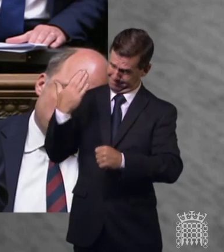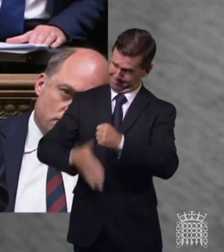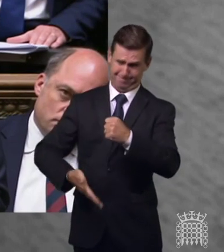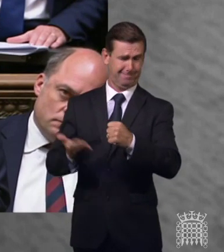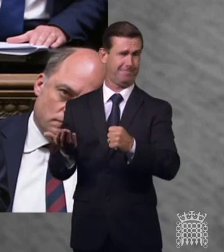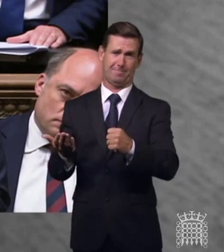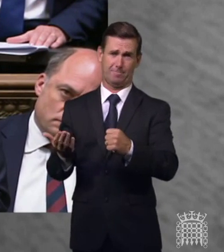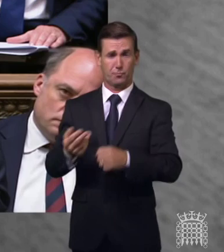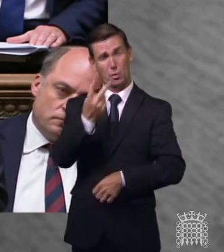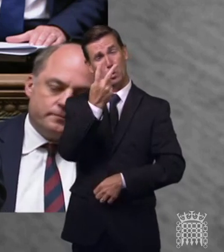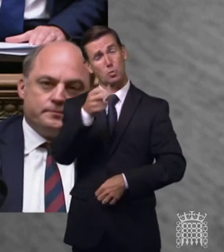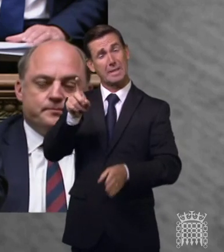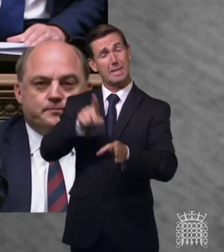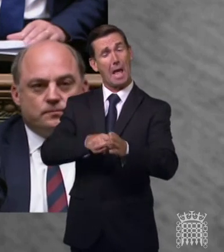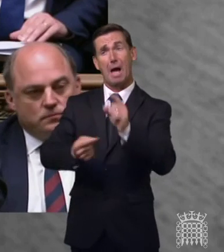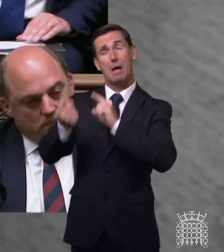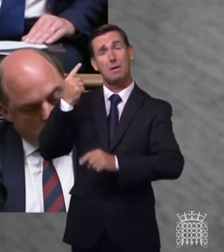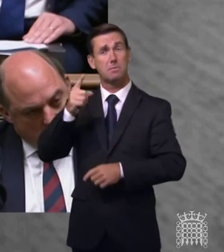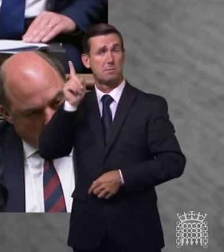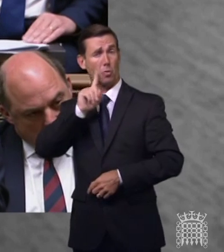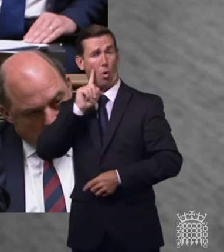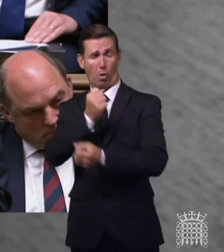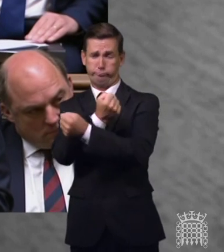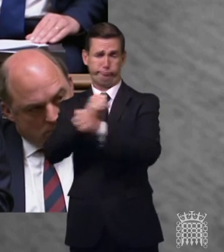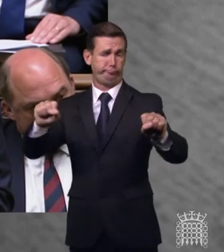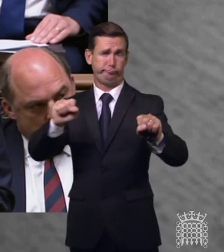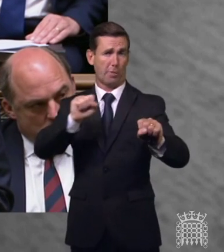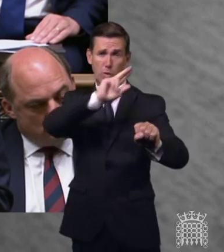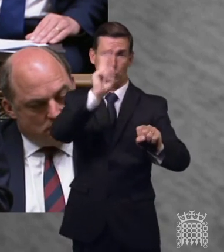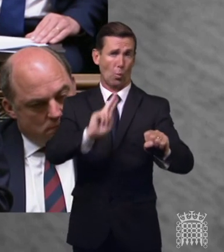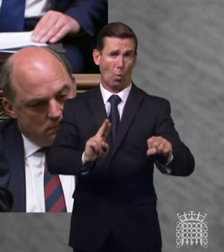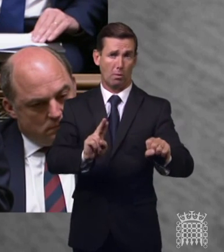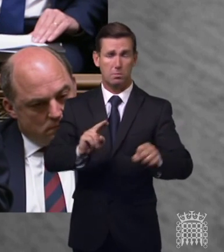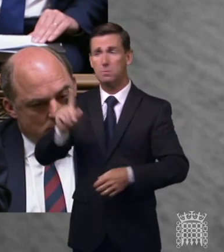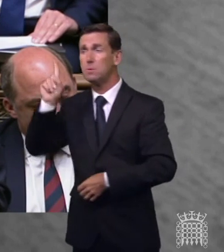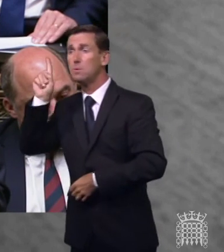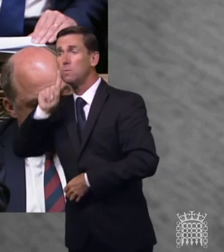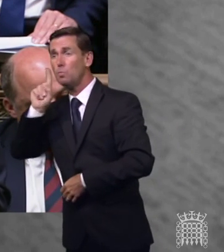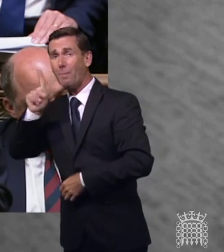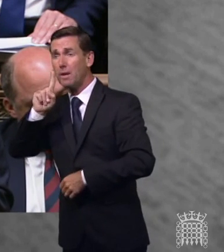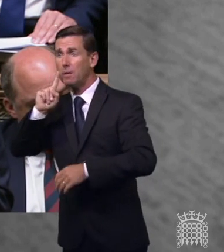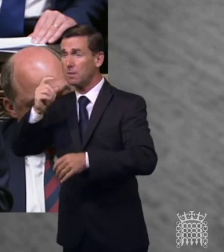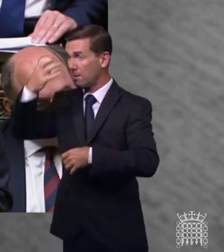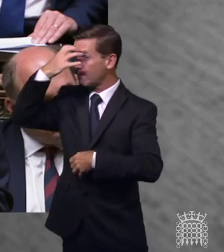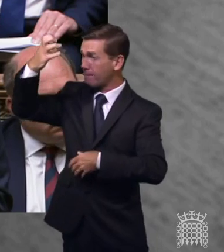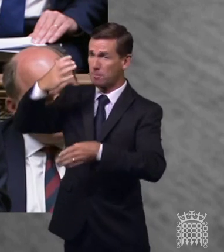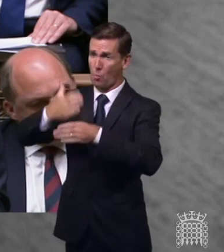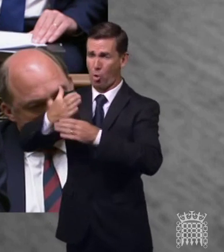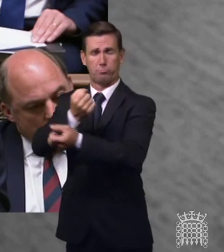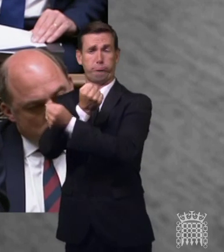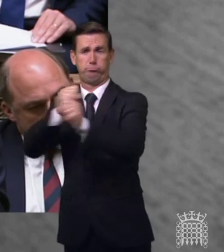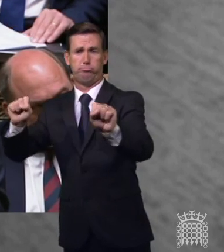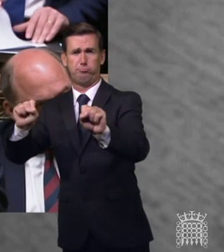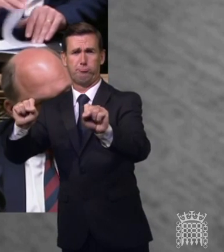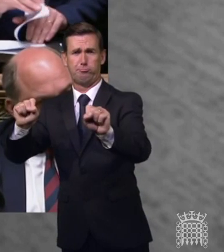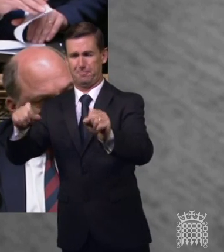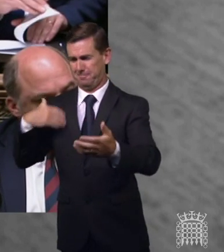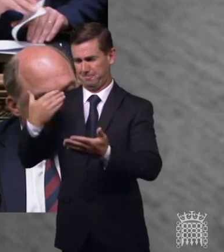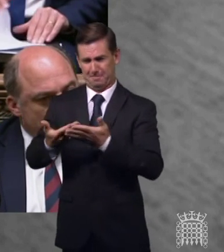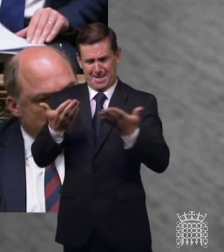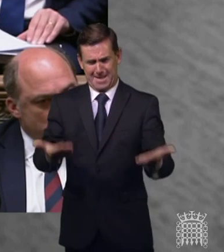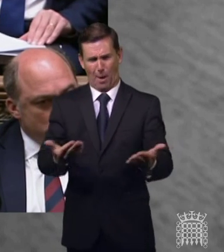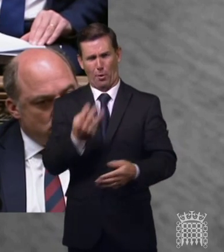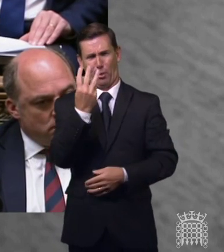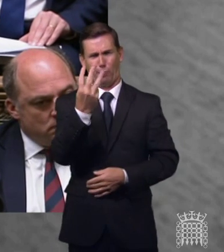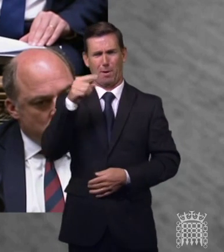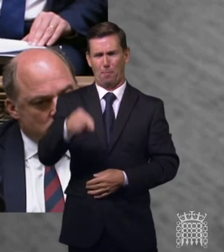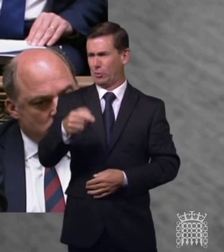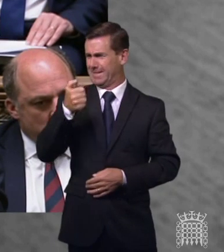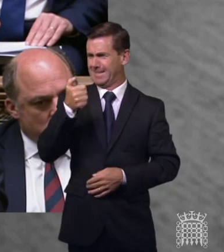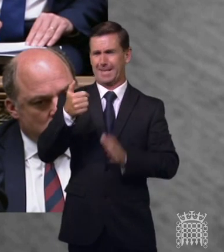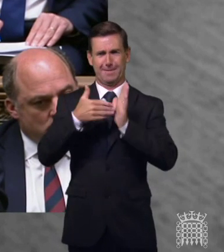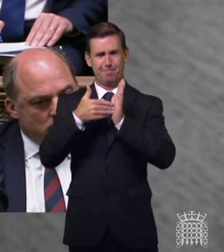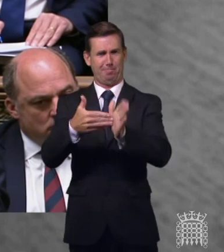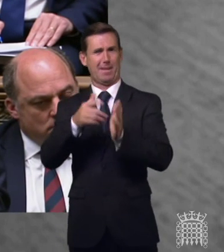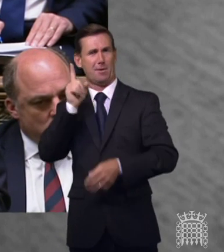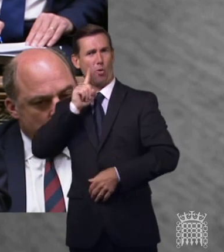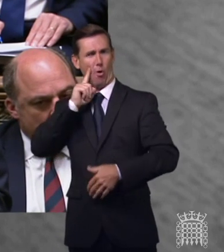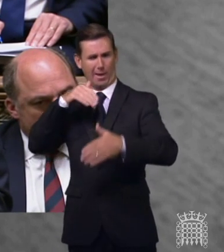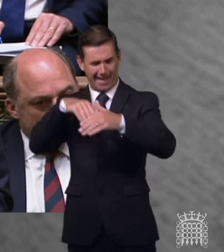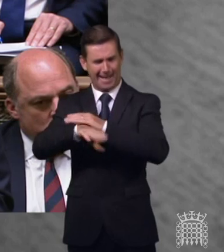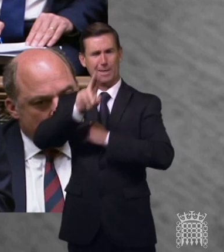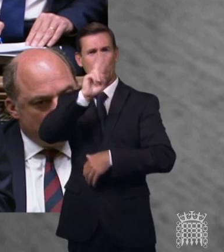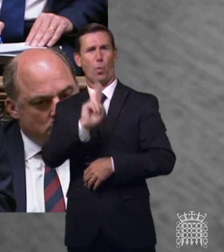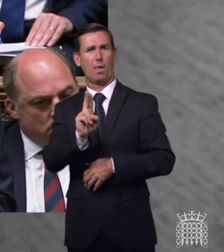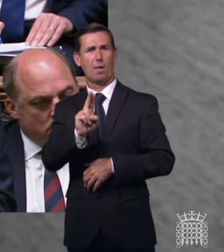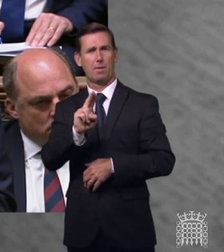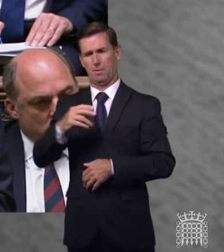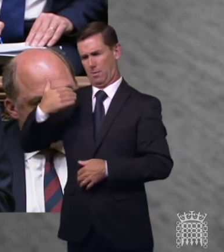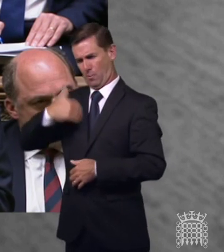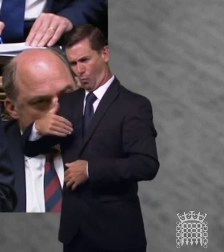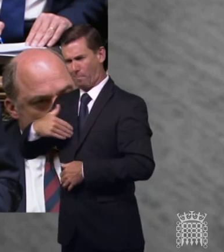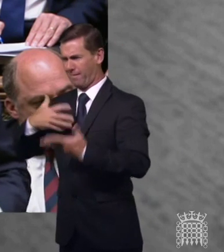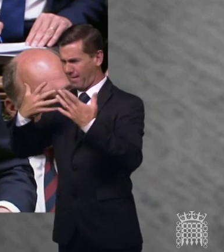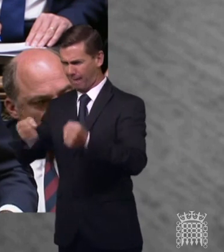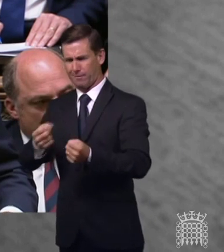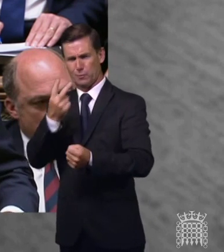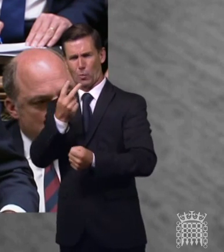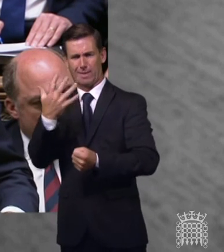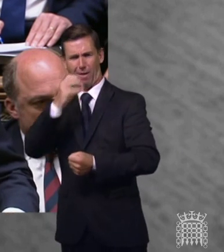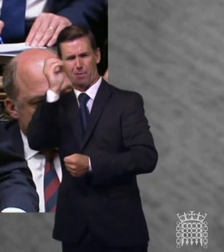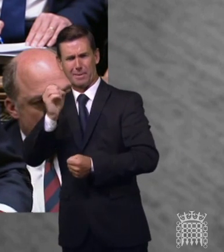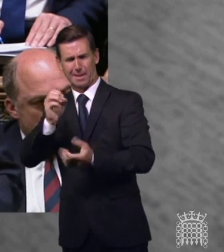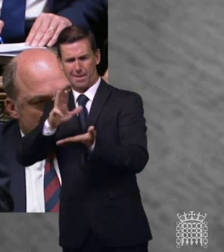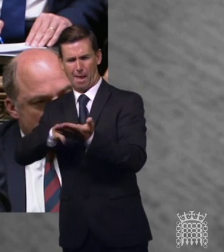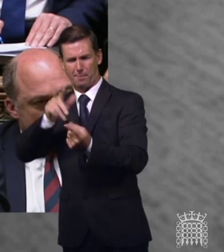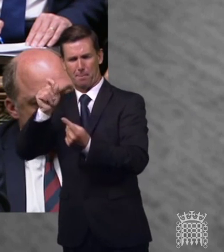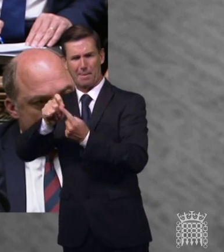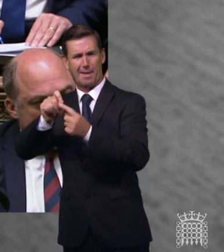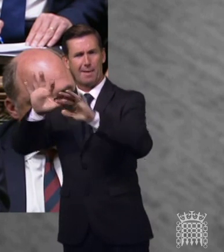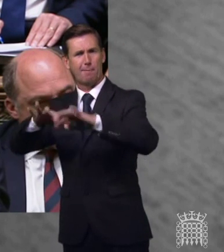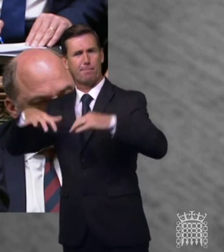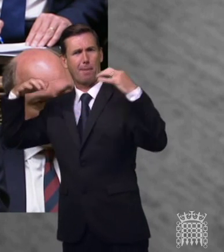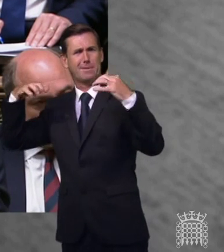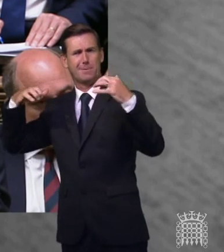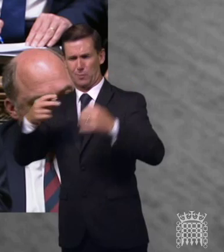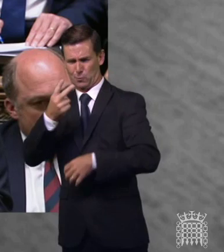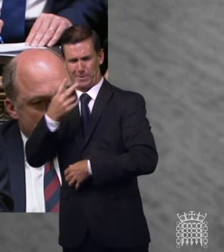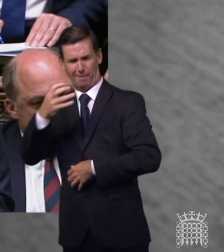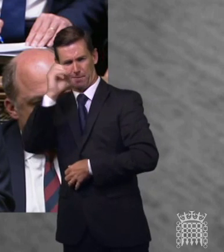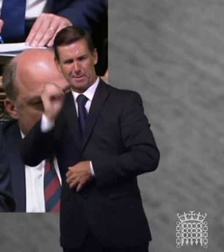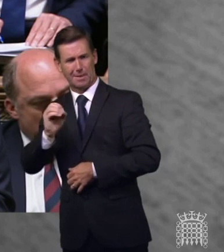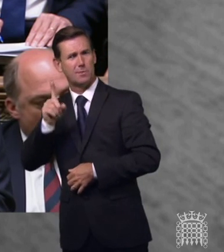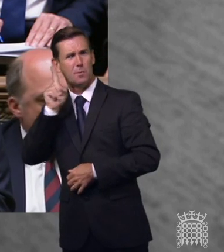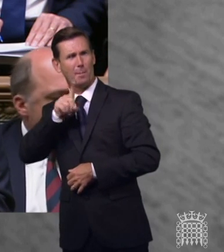Whereas 20 years ago, almost no girls went to school and women were banned from positions of governance, now 3.6 million girls have been in school this year alone and women hold over a quarter of the seats in the Afghan Parliament.